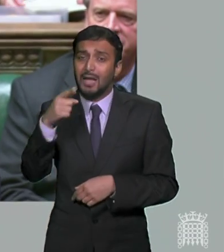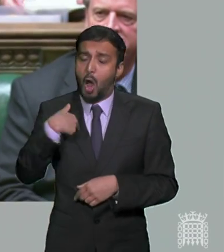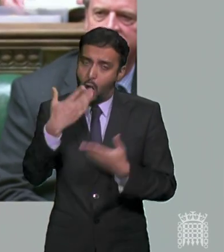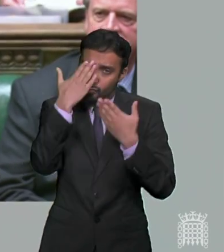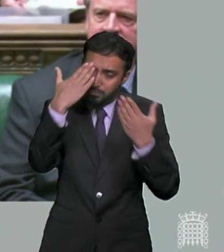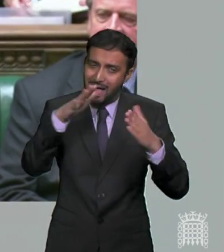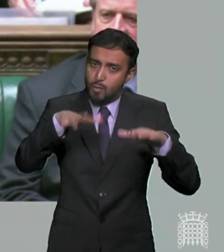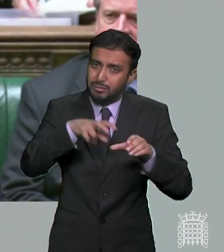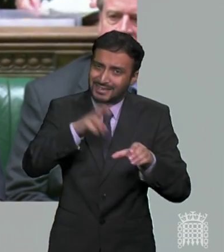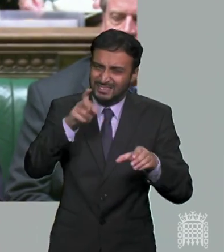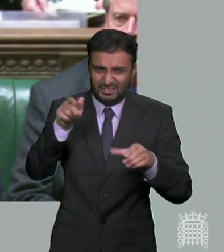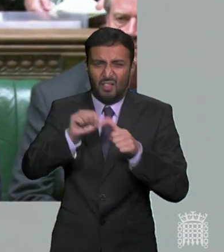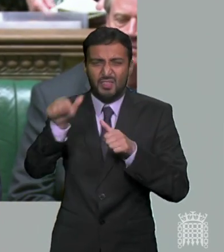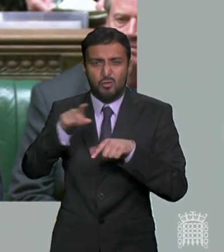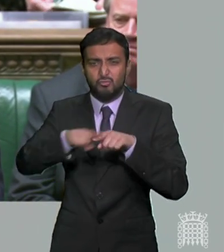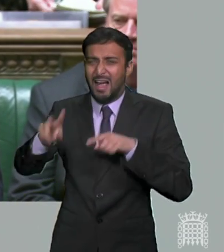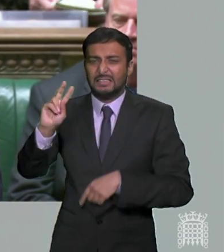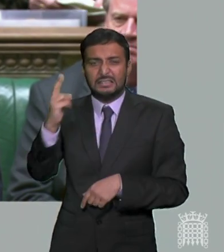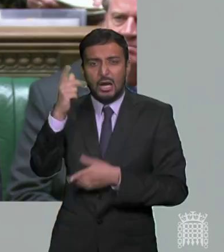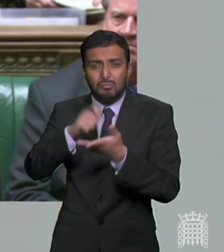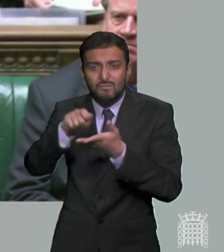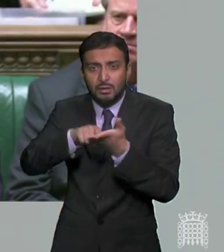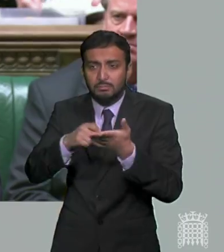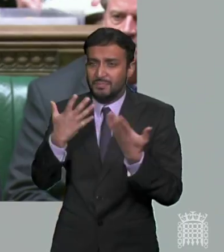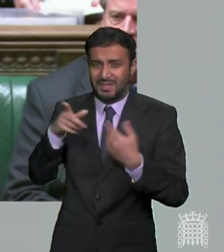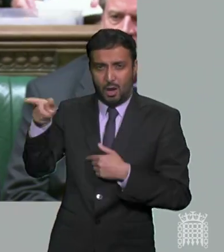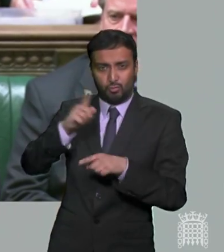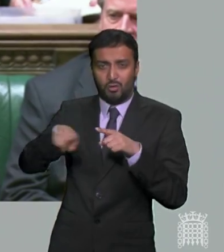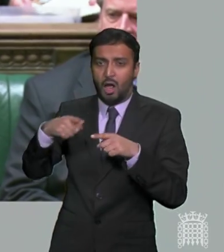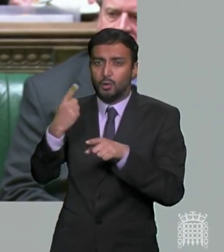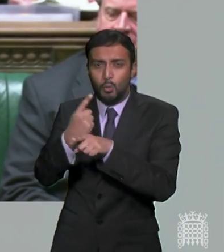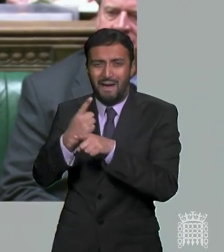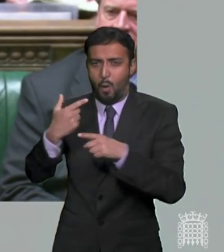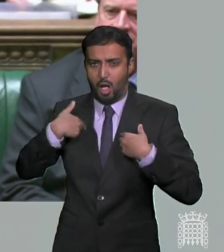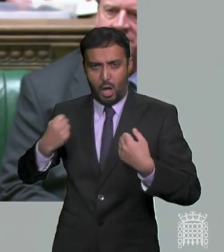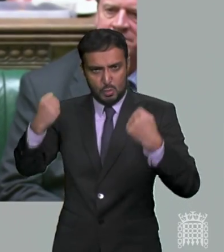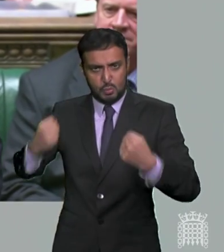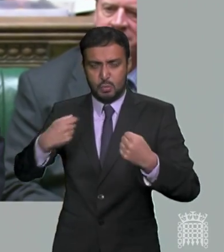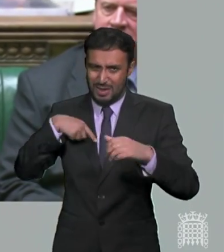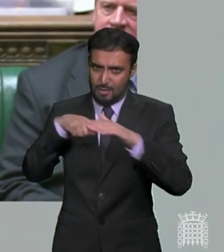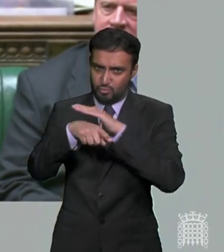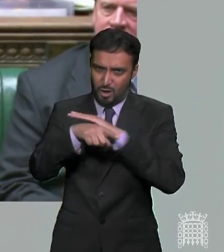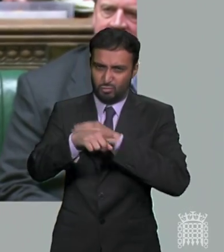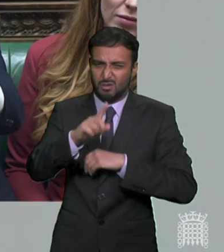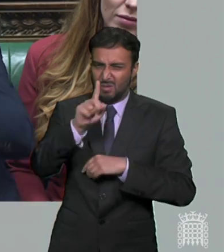And now he tries to talk tough about immigration, but he promised to defend free movement.